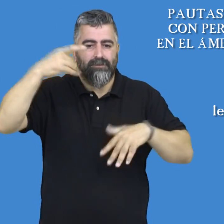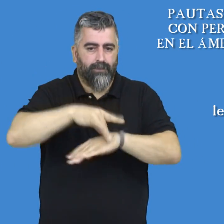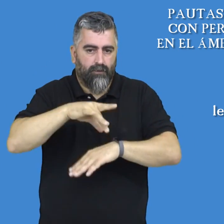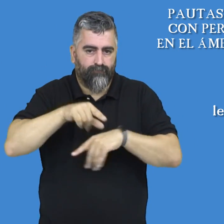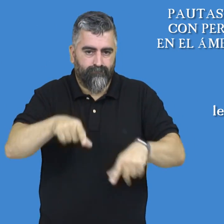enfermo